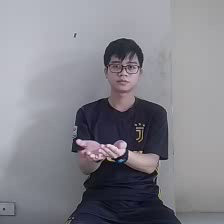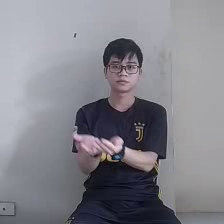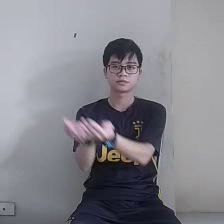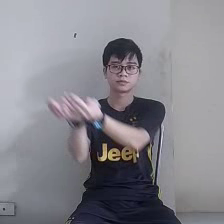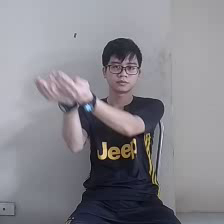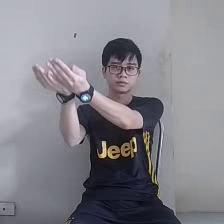Biếu tặng